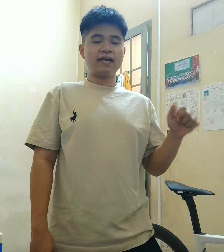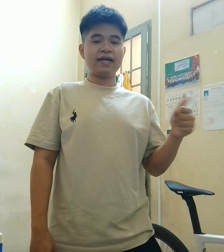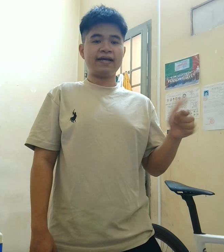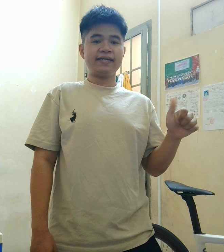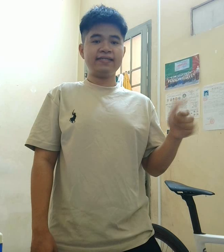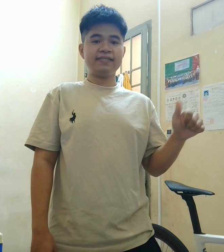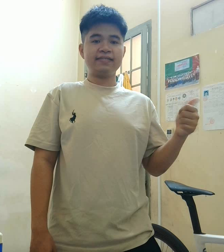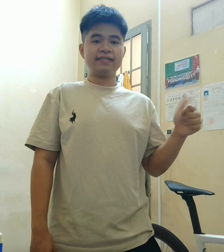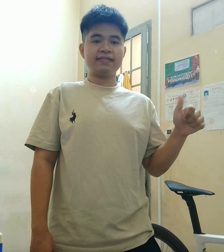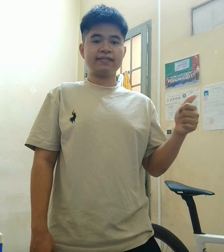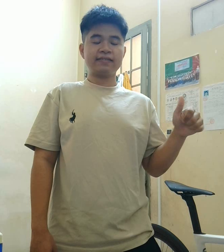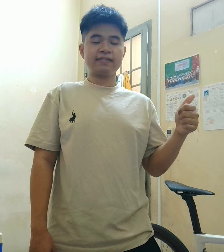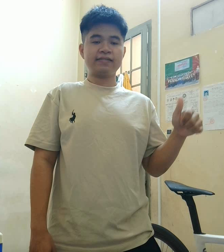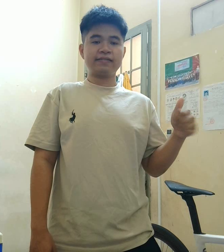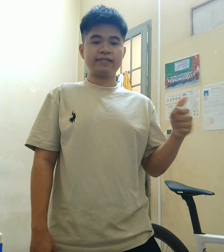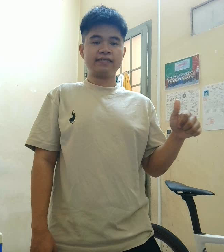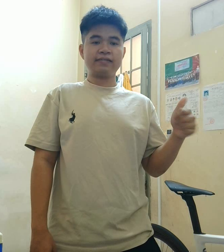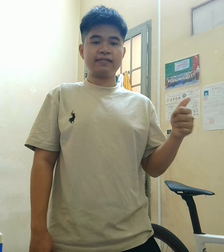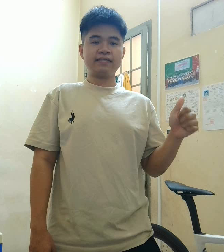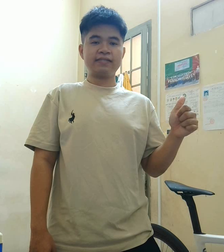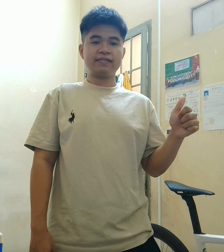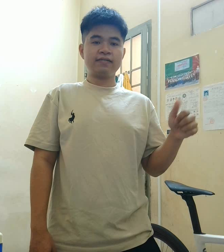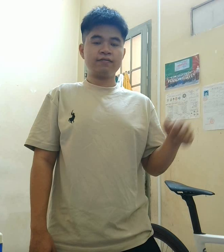ai